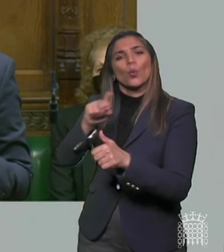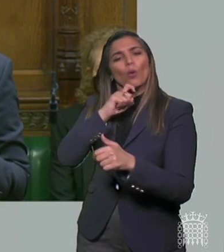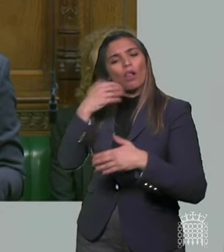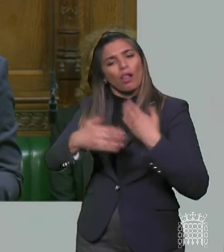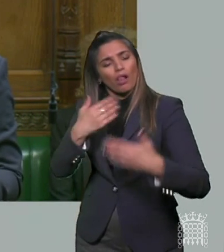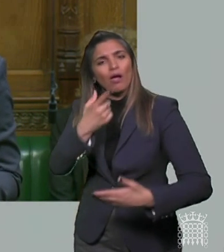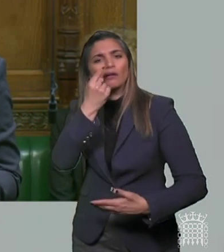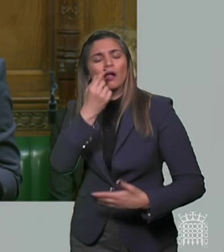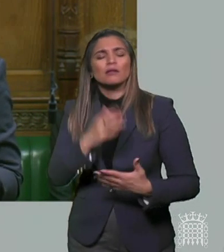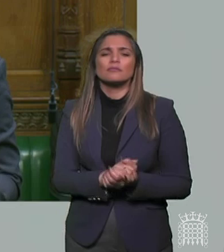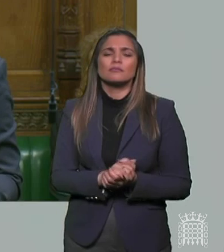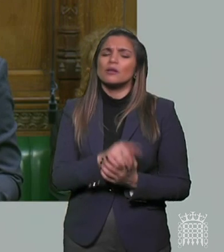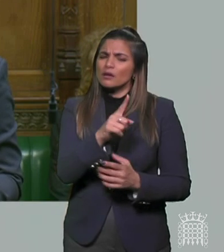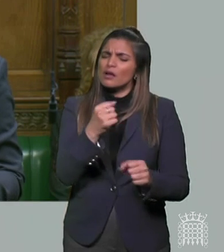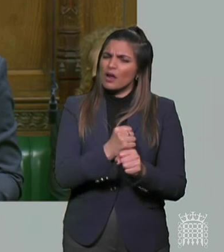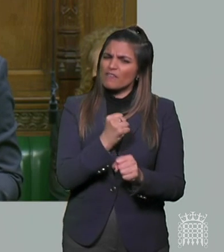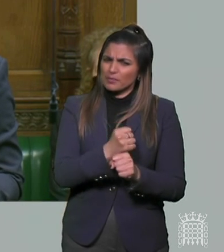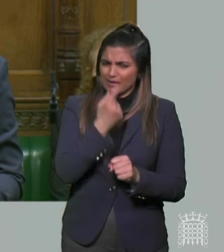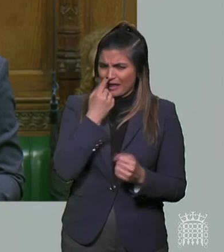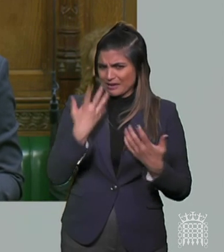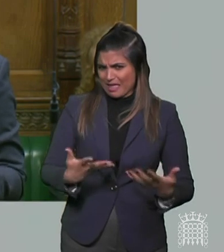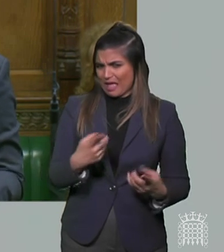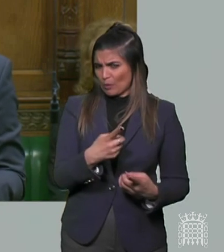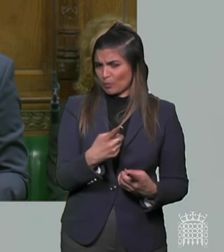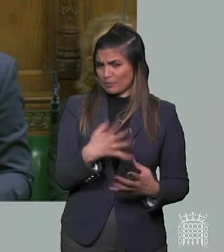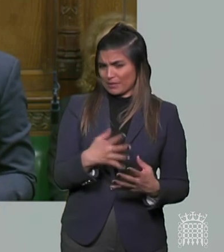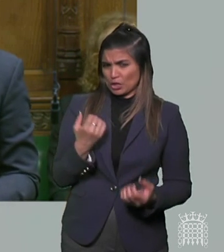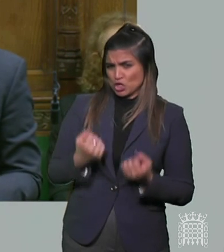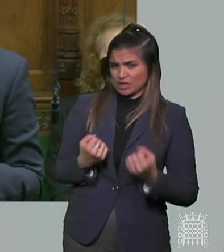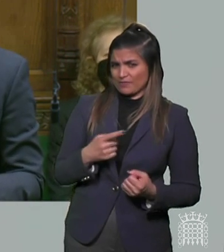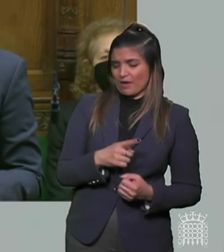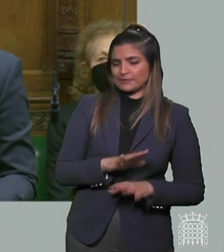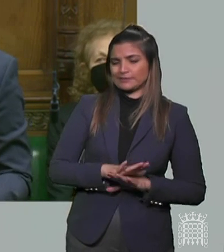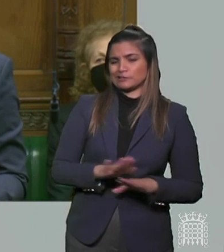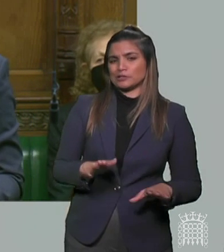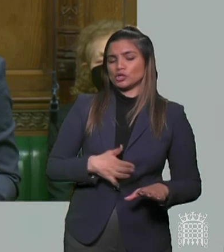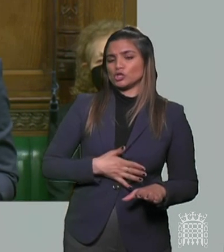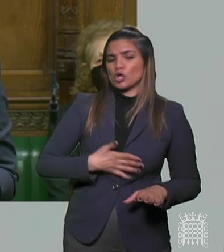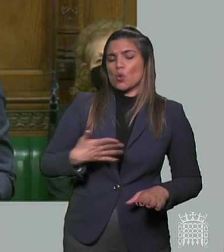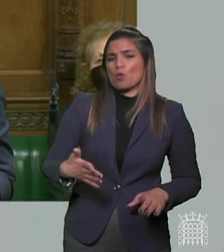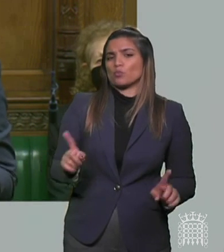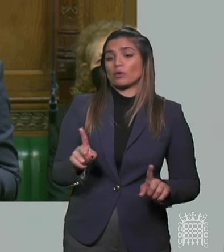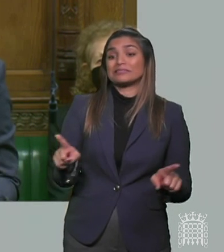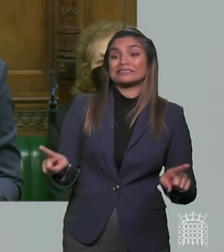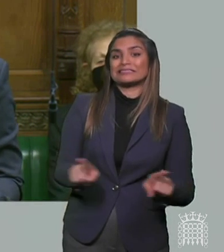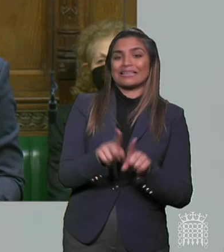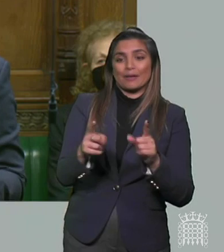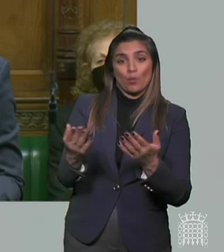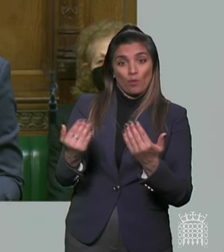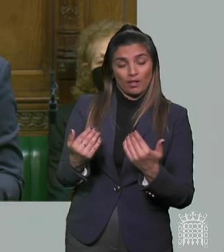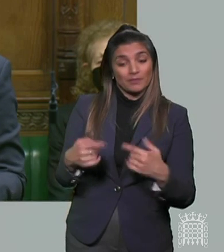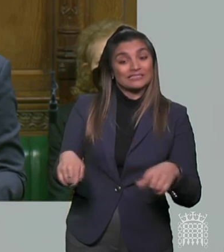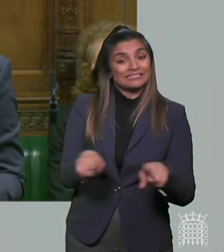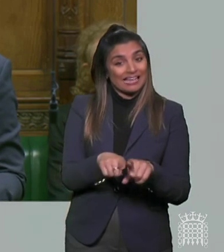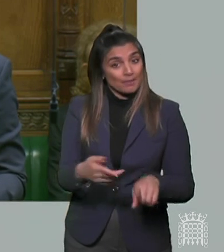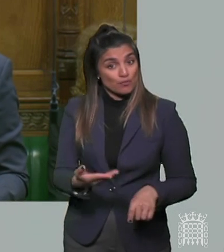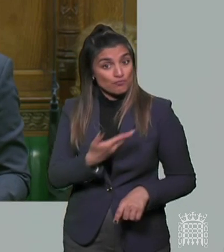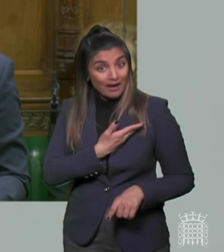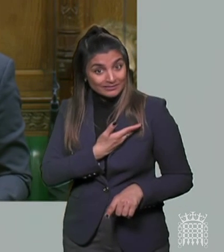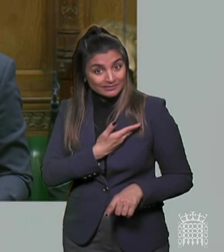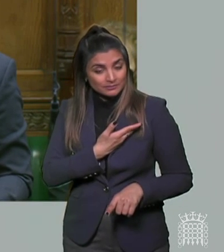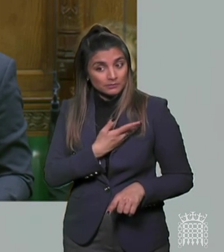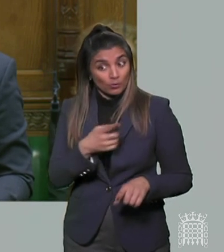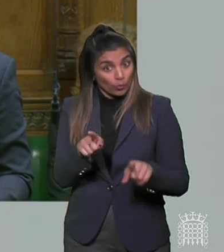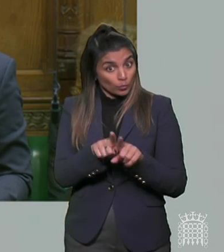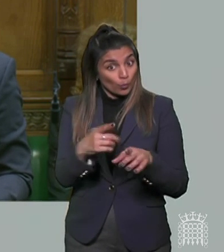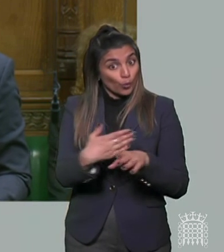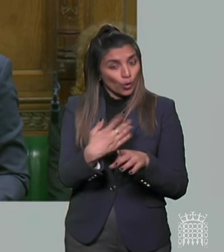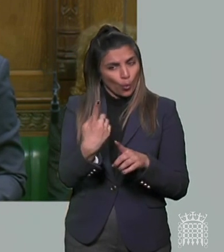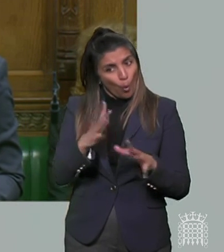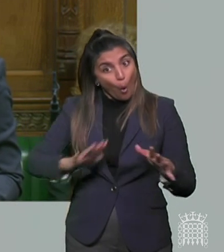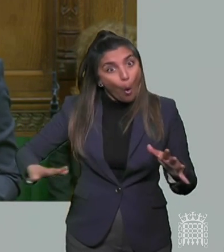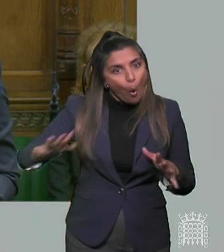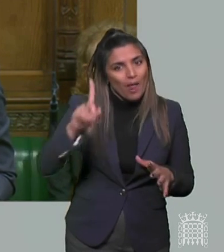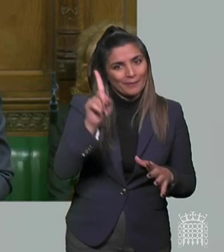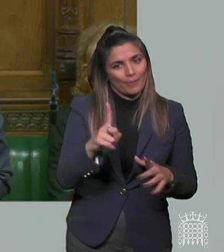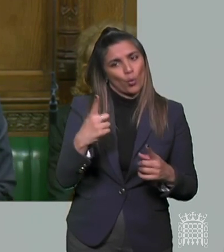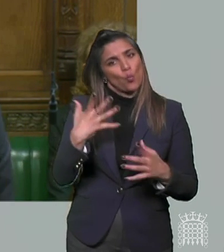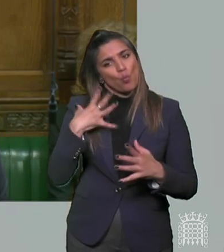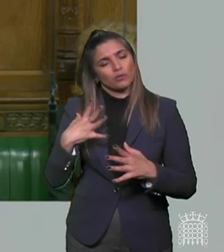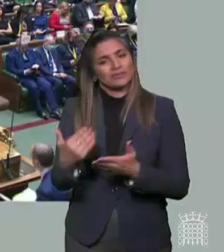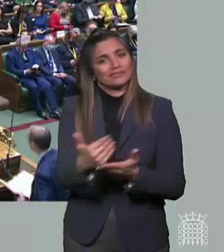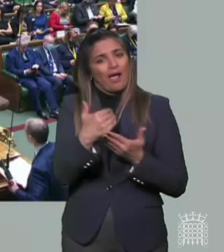So how can the Government now justify not extending the same welcome and the same rights, including the right to work, to all people seeking asylum in Britain?